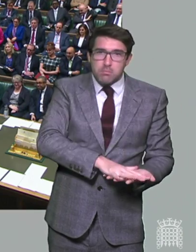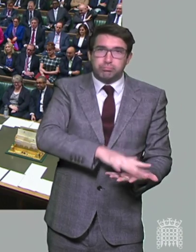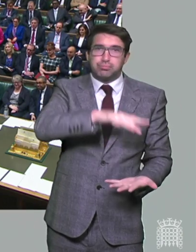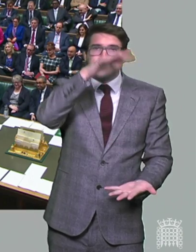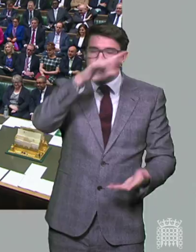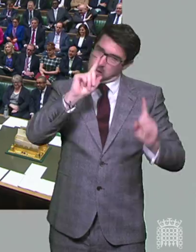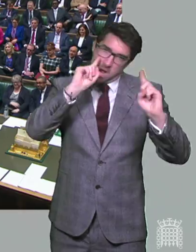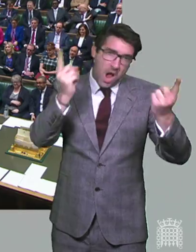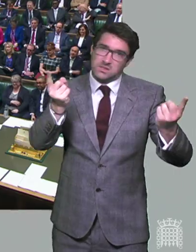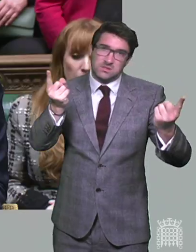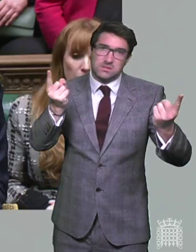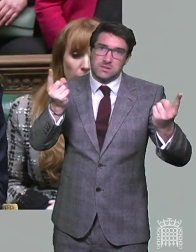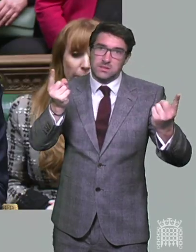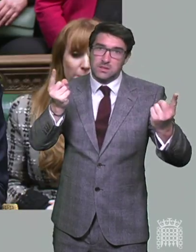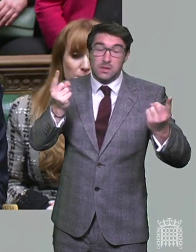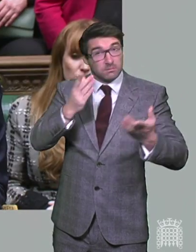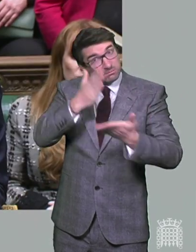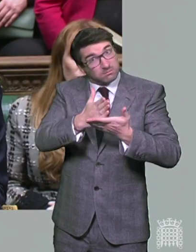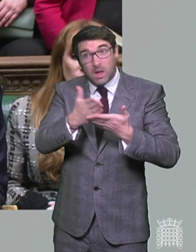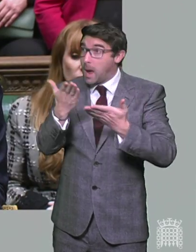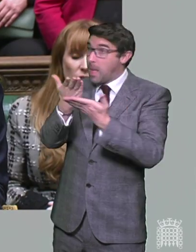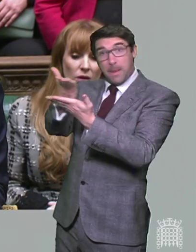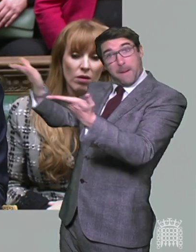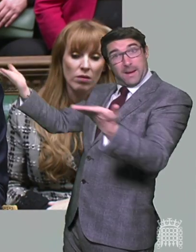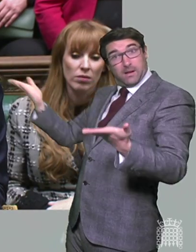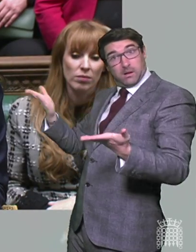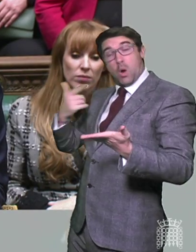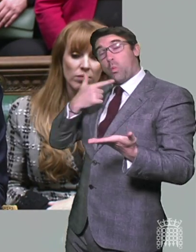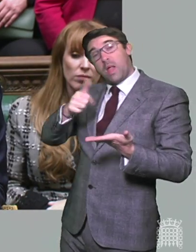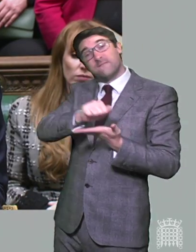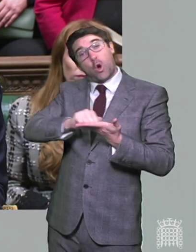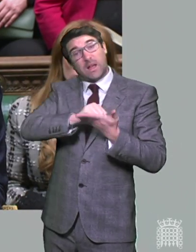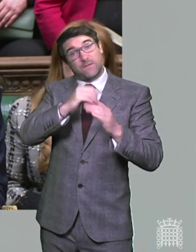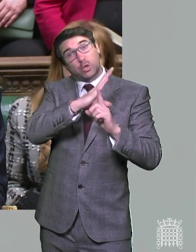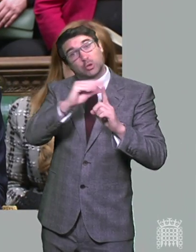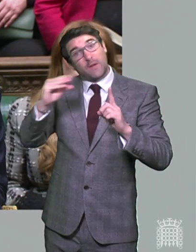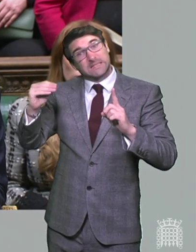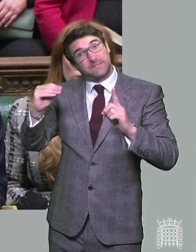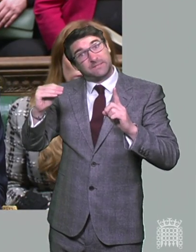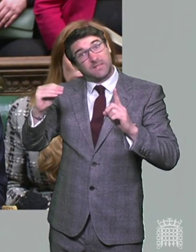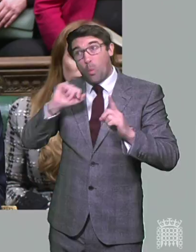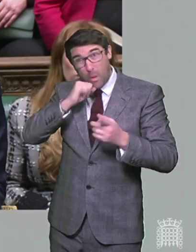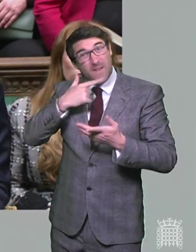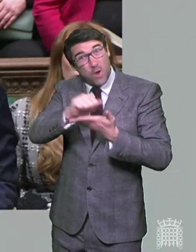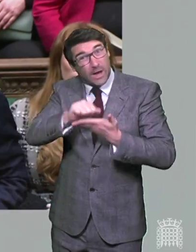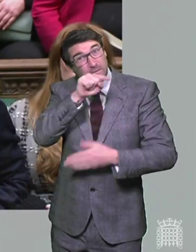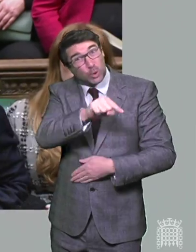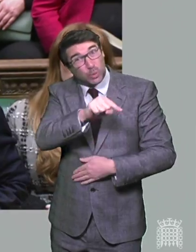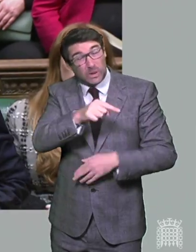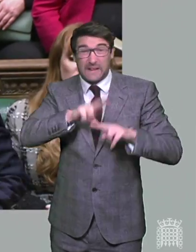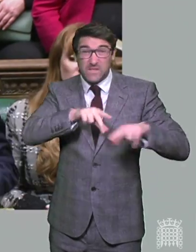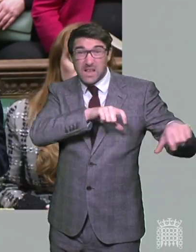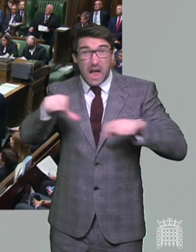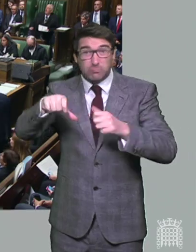Does she think the public will ever forgive the Conservative party if it keeps on defending this madness and goes ahead with its kamikaze Budget?